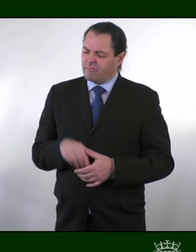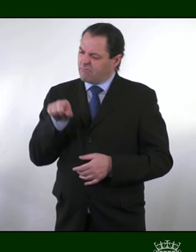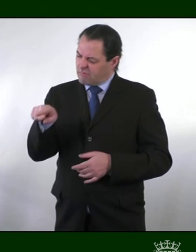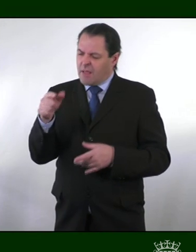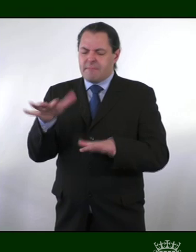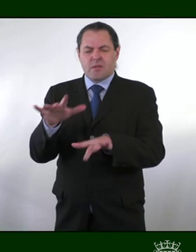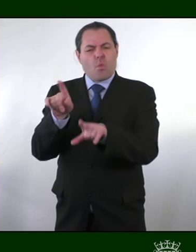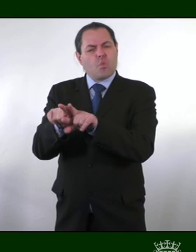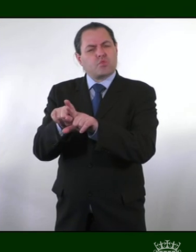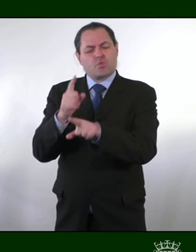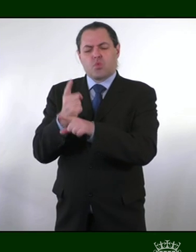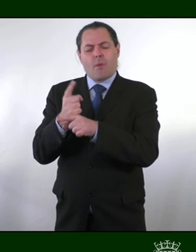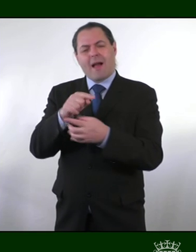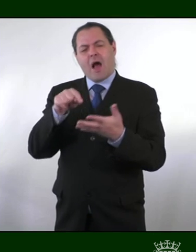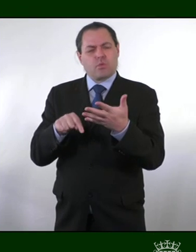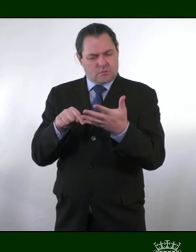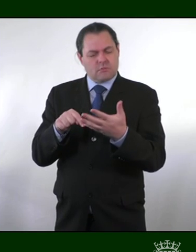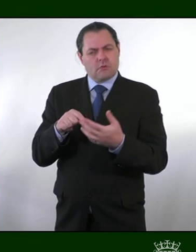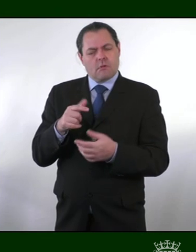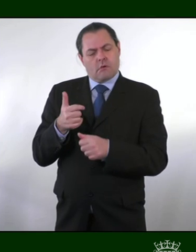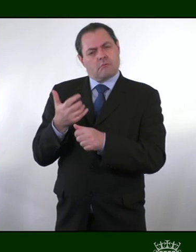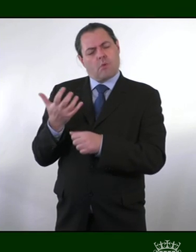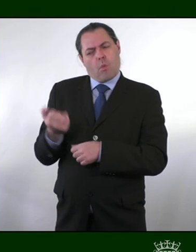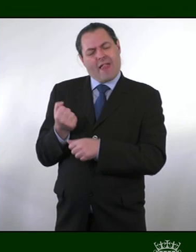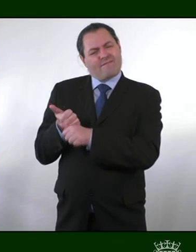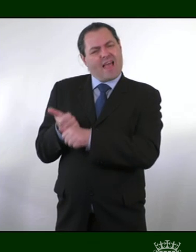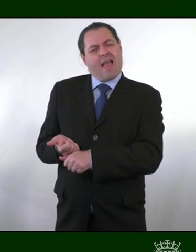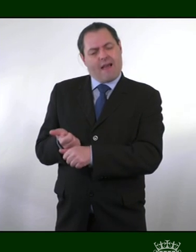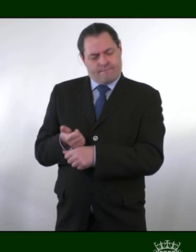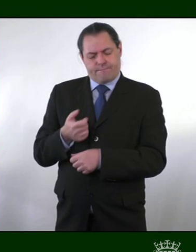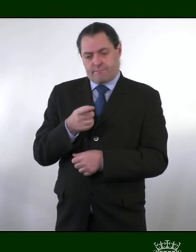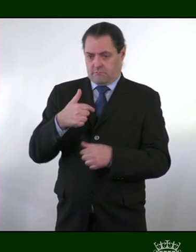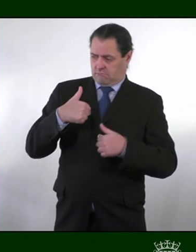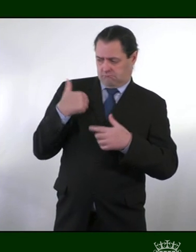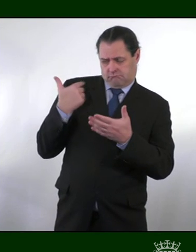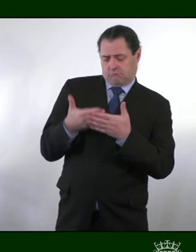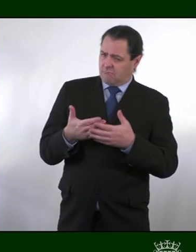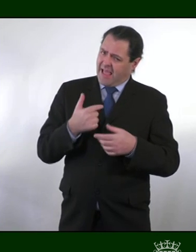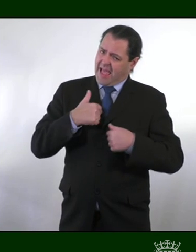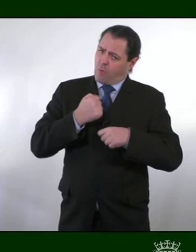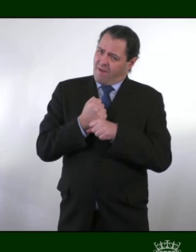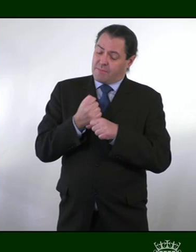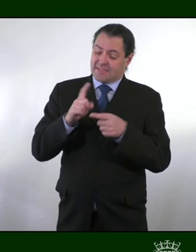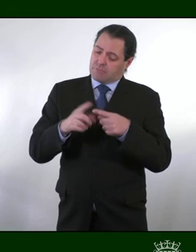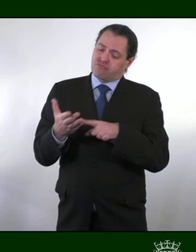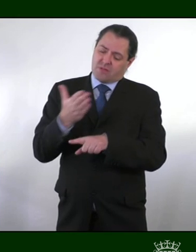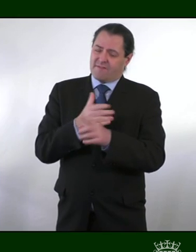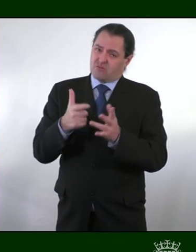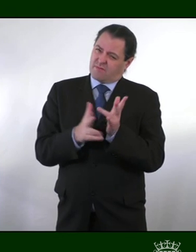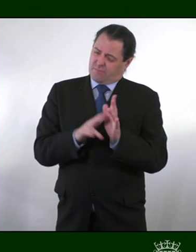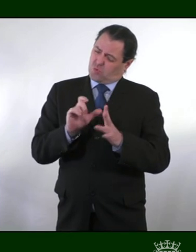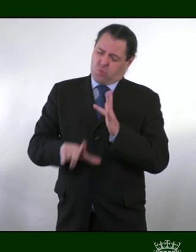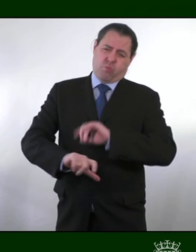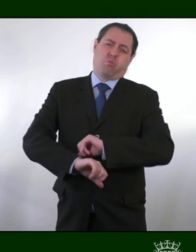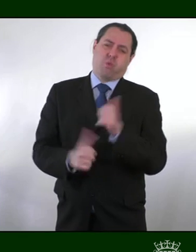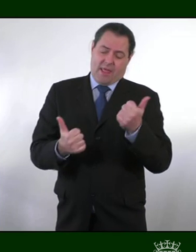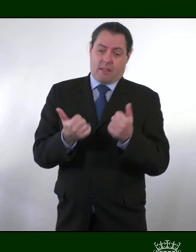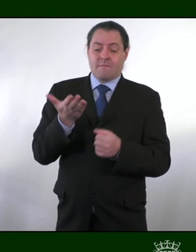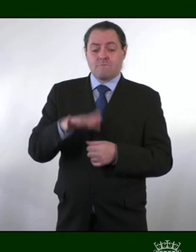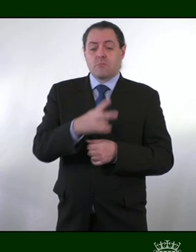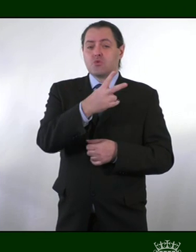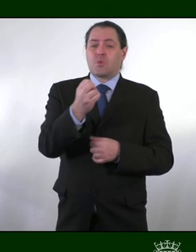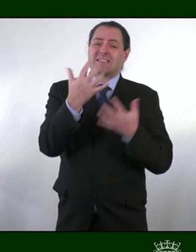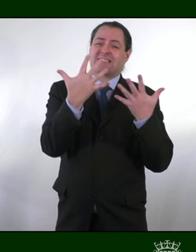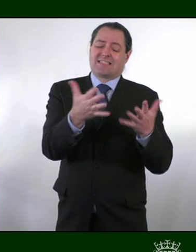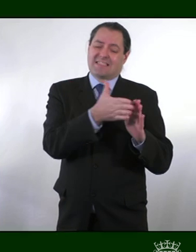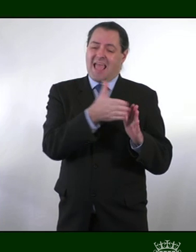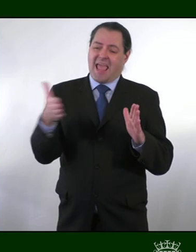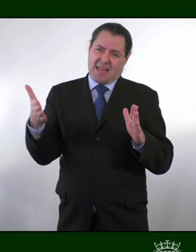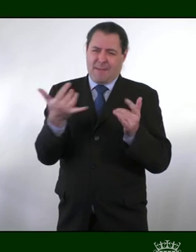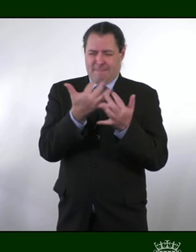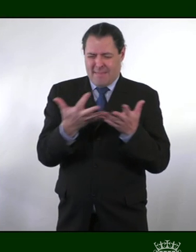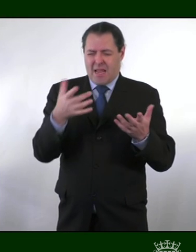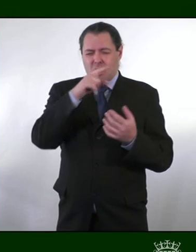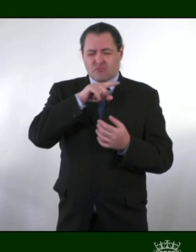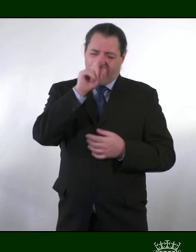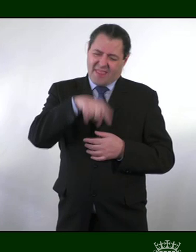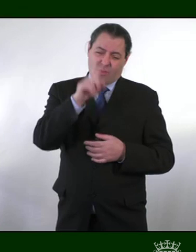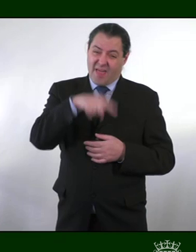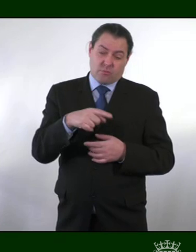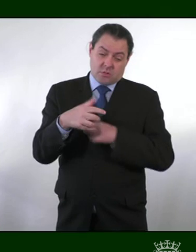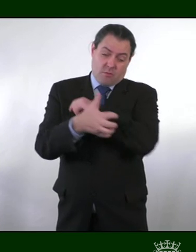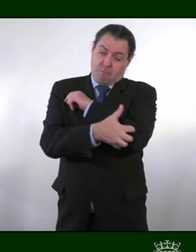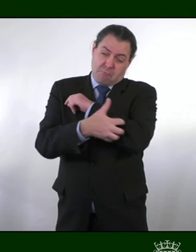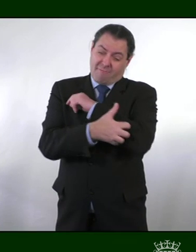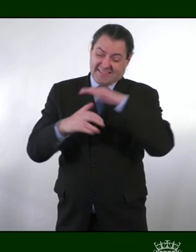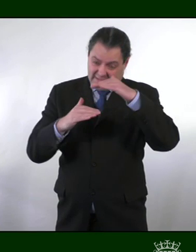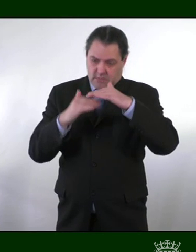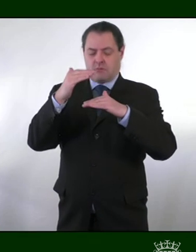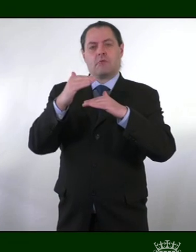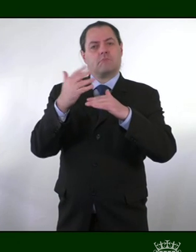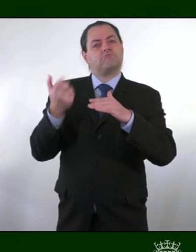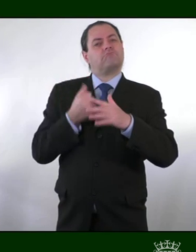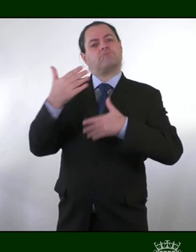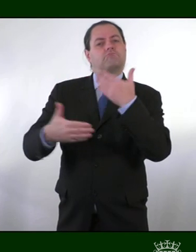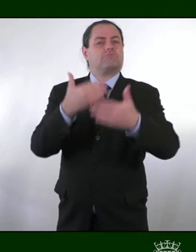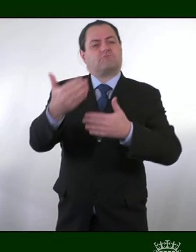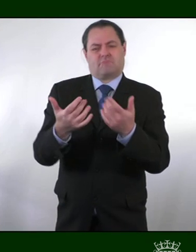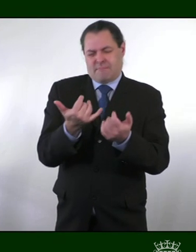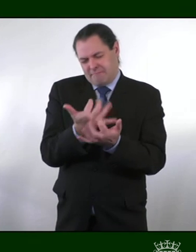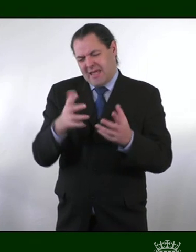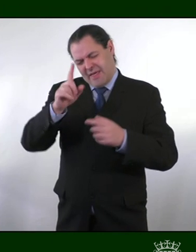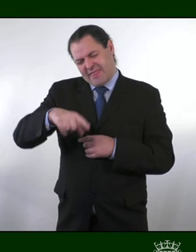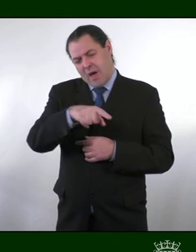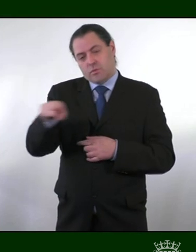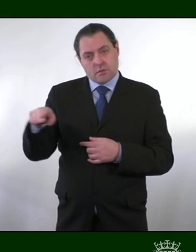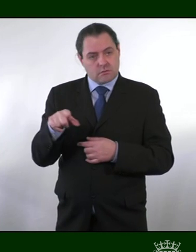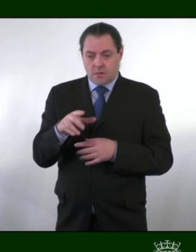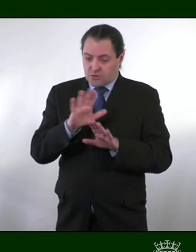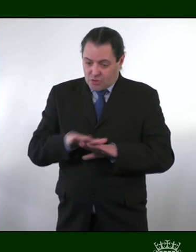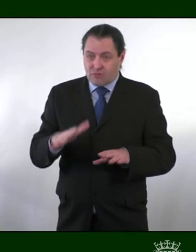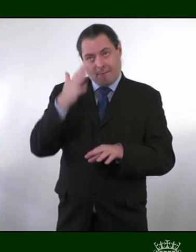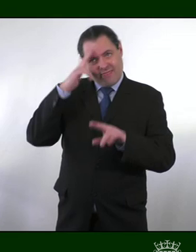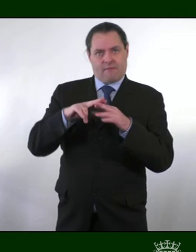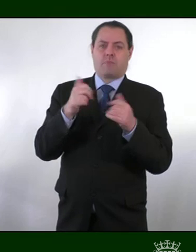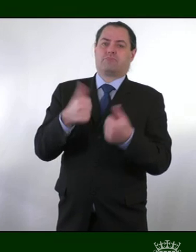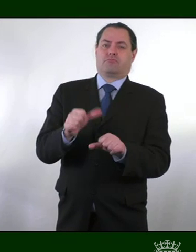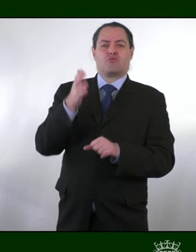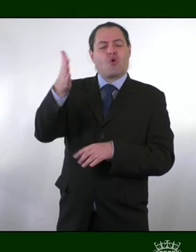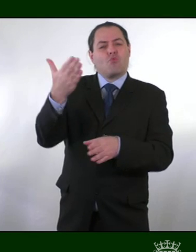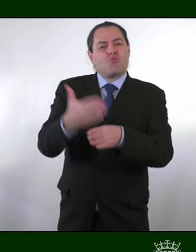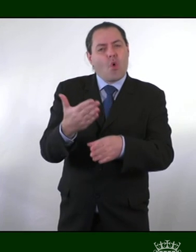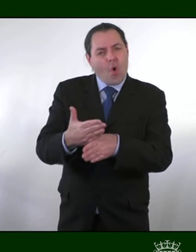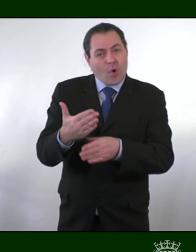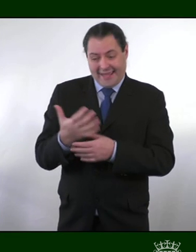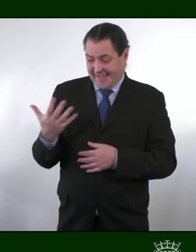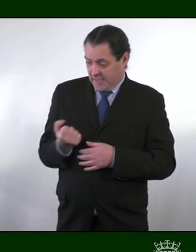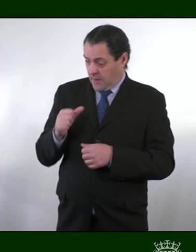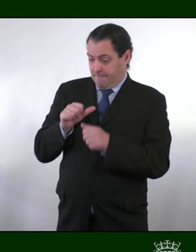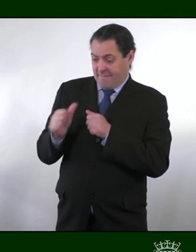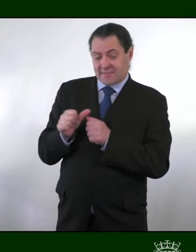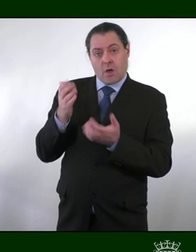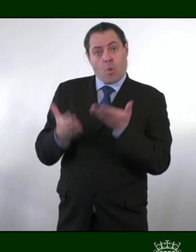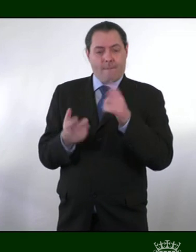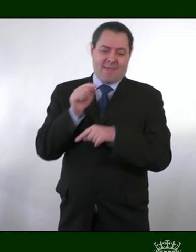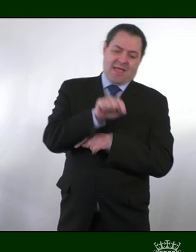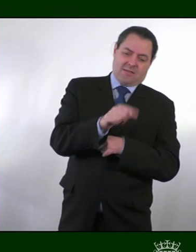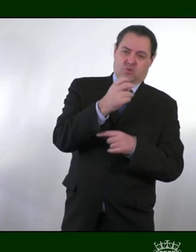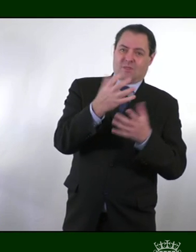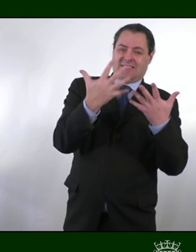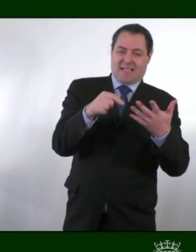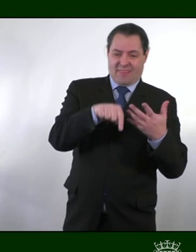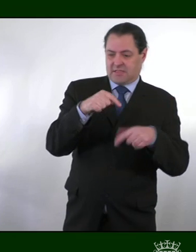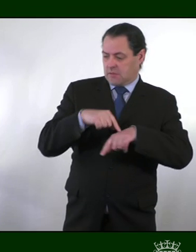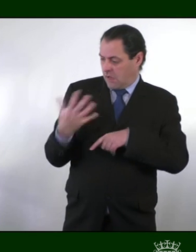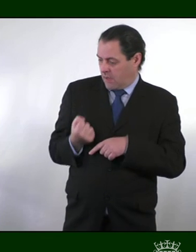Again, I stand proud of this Government’s and previous Conservative Governments’ record on this issue since 2010: hundreds of thousands fewer people in absolute poverty; several hundred thousand fewer children living in workless households; and income inequality lower coming into this crisis than when we first came into office.